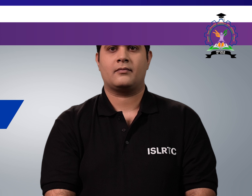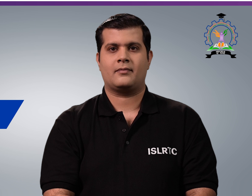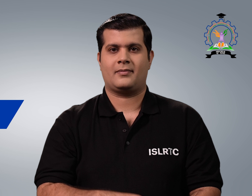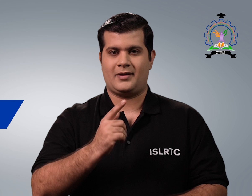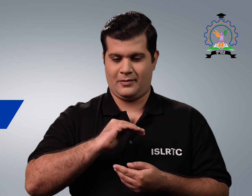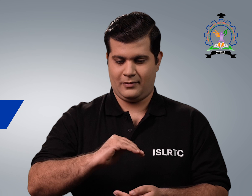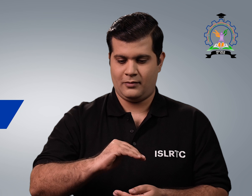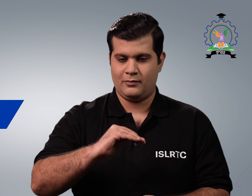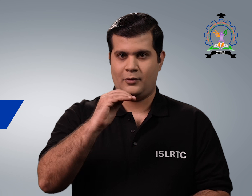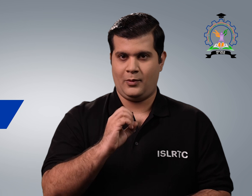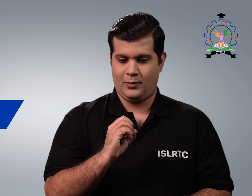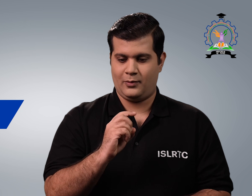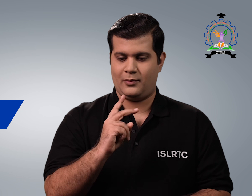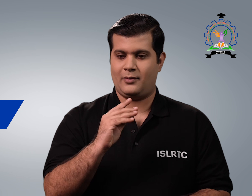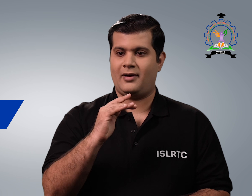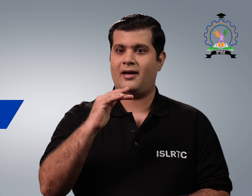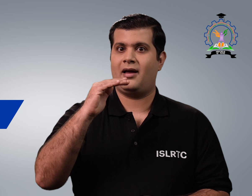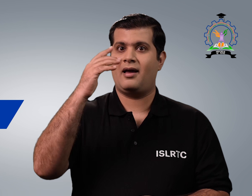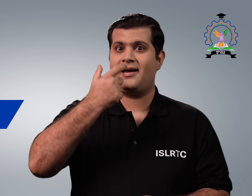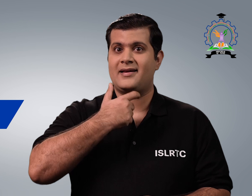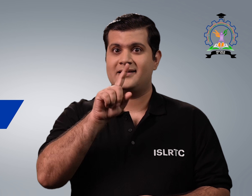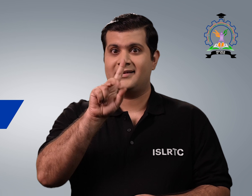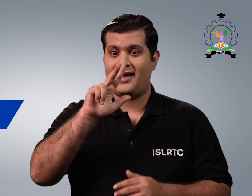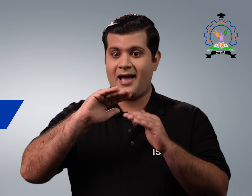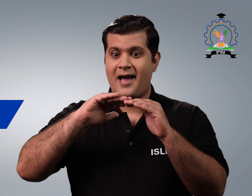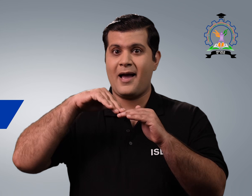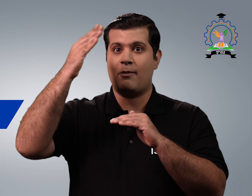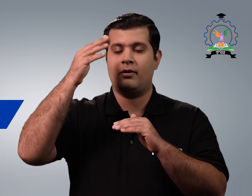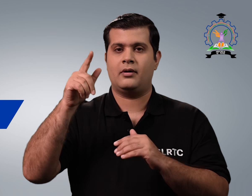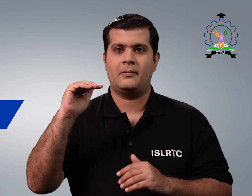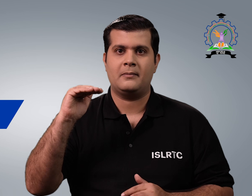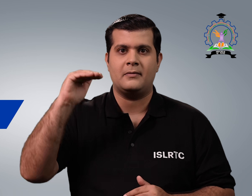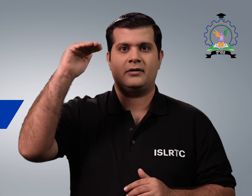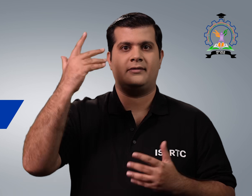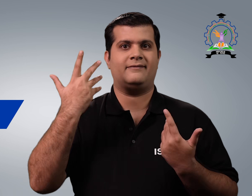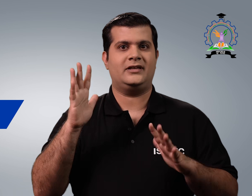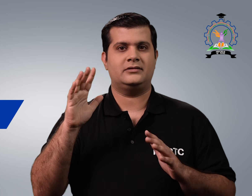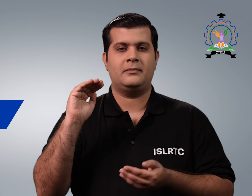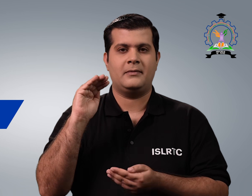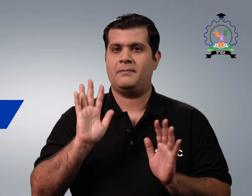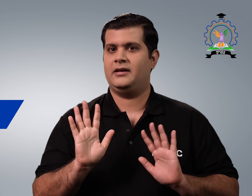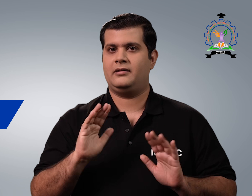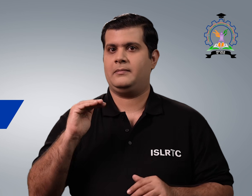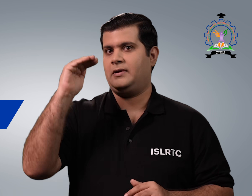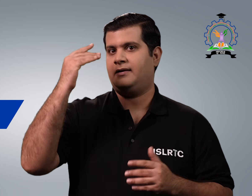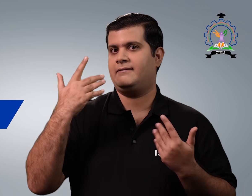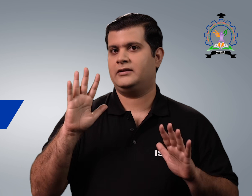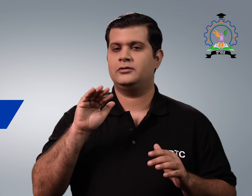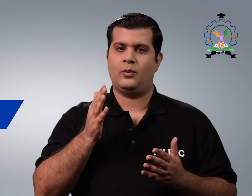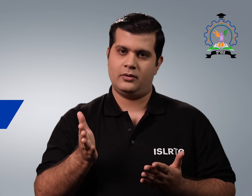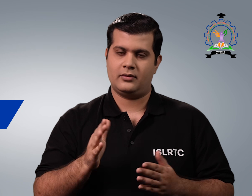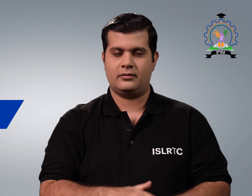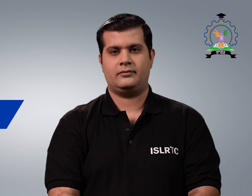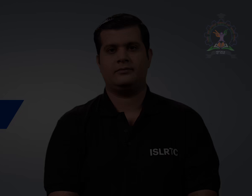Manhood is the transition from being a boy to becoming an adult man, typically after the age of 18.